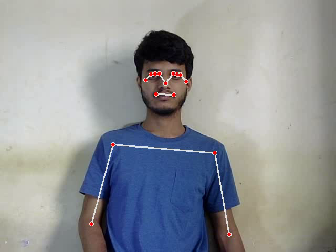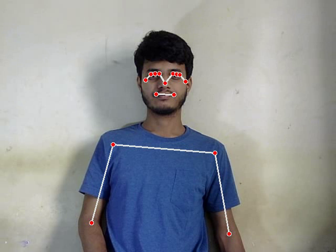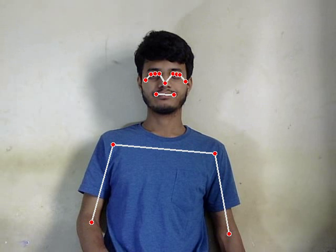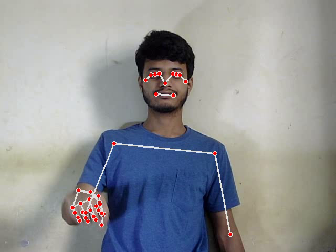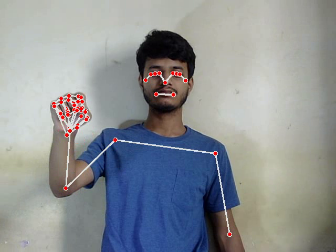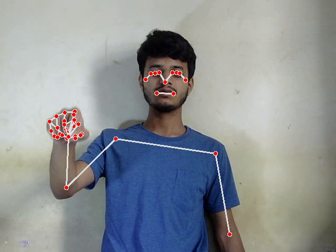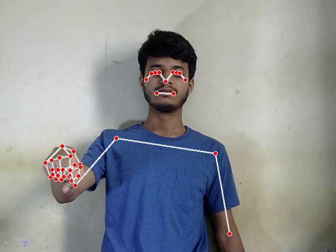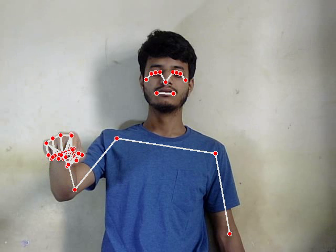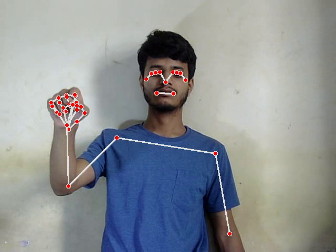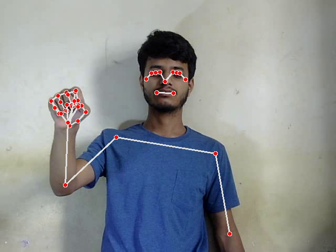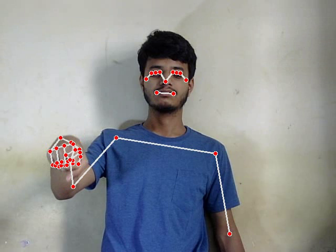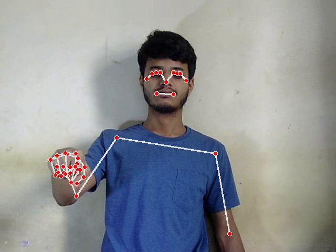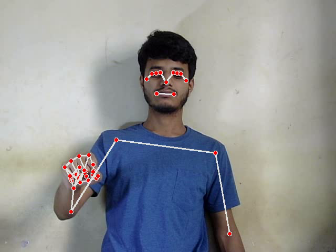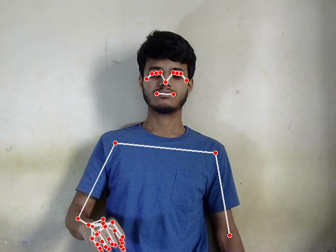yes